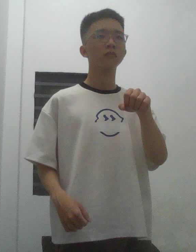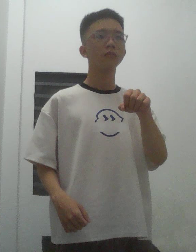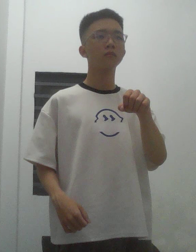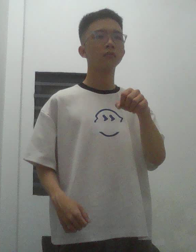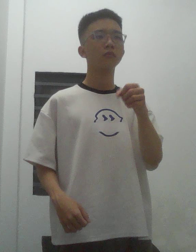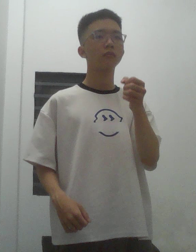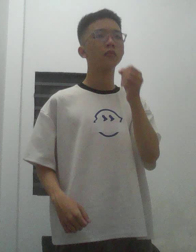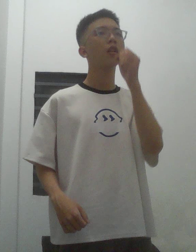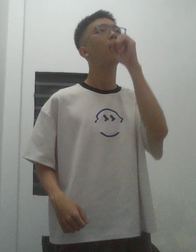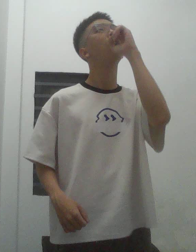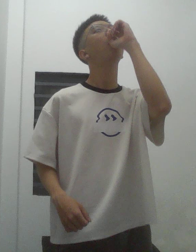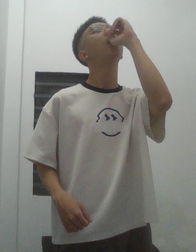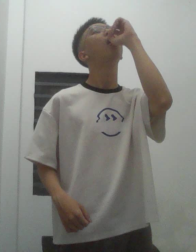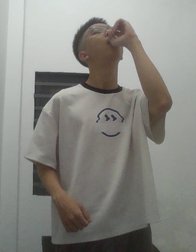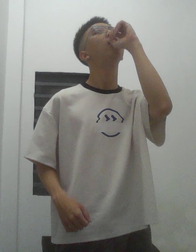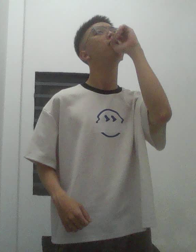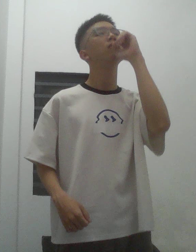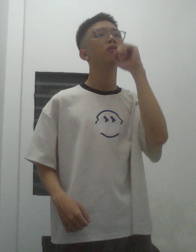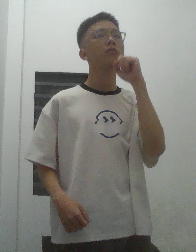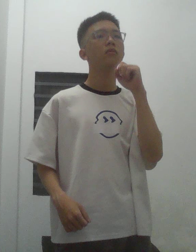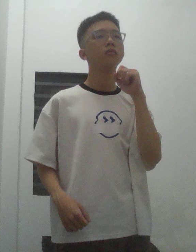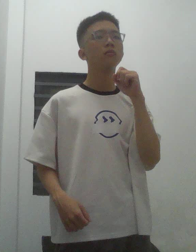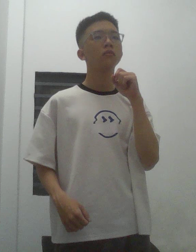uong